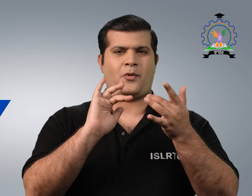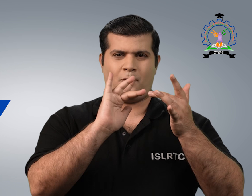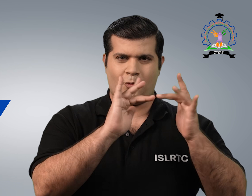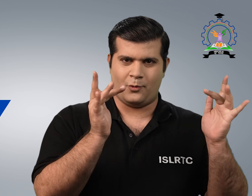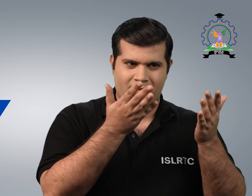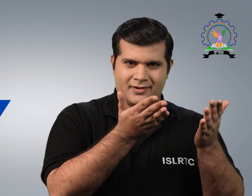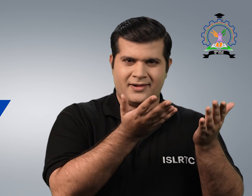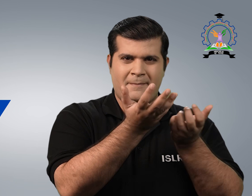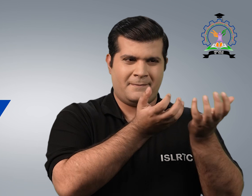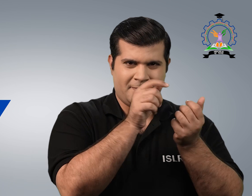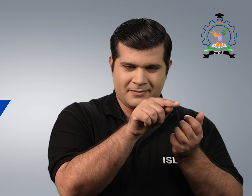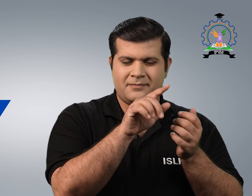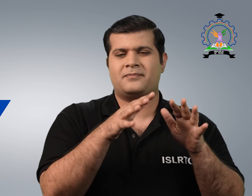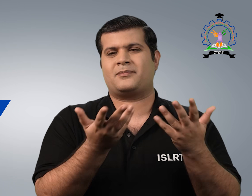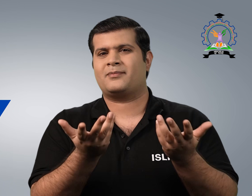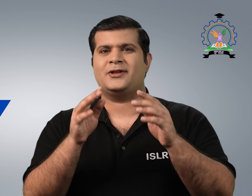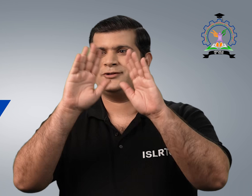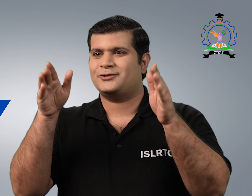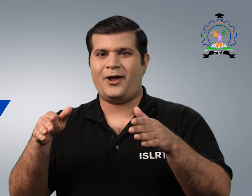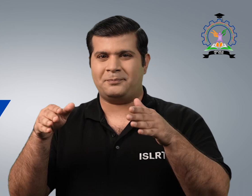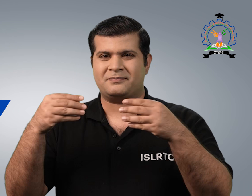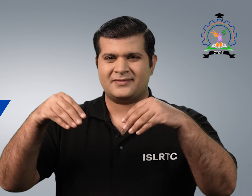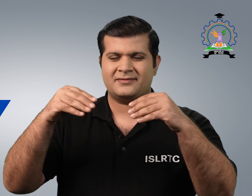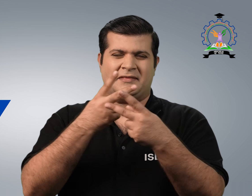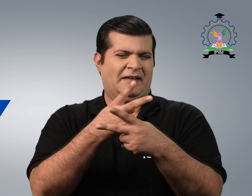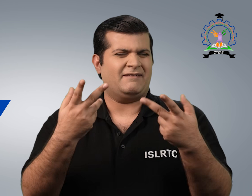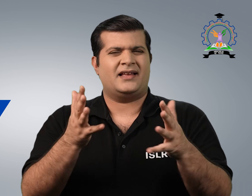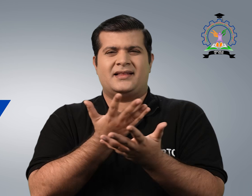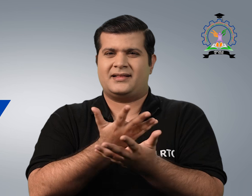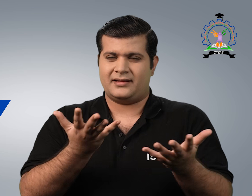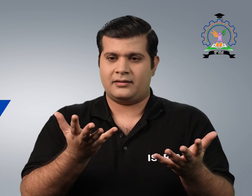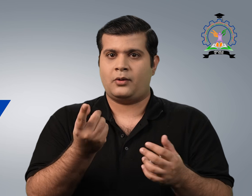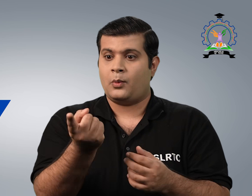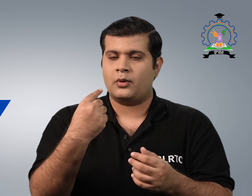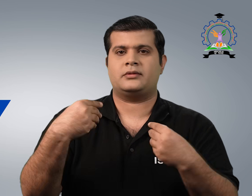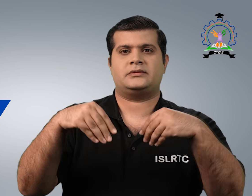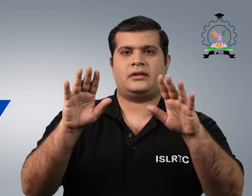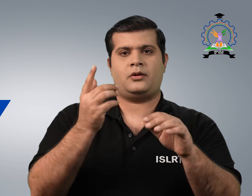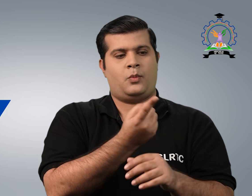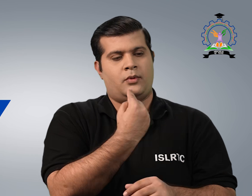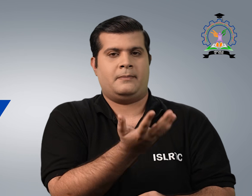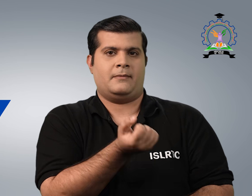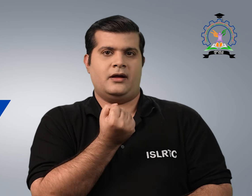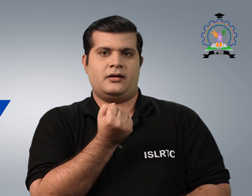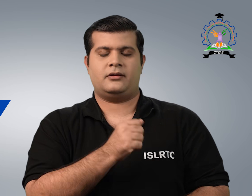It refers to the sale of products in a small / single quantity through online platforms or directly from shops.